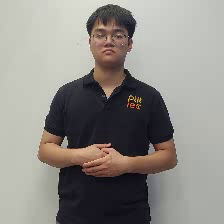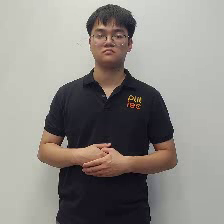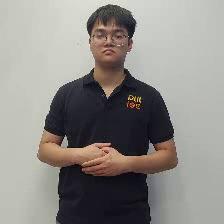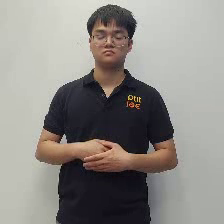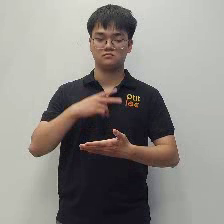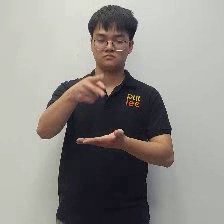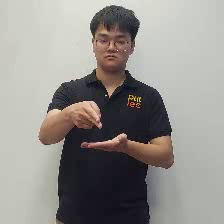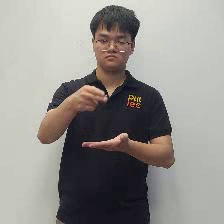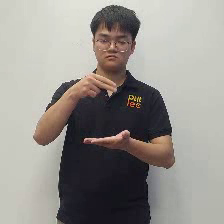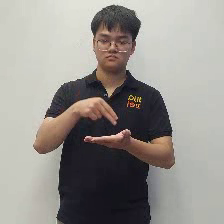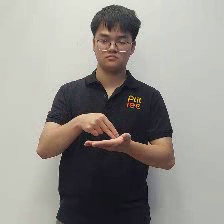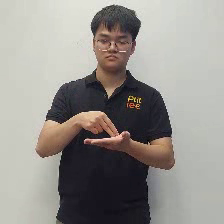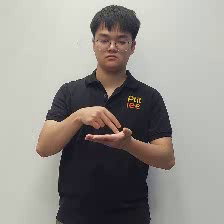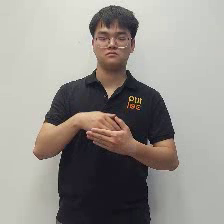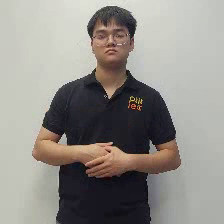Thức ăn